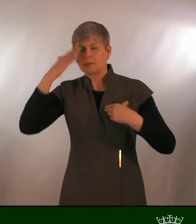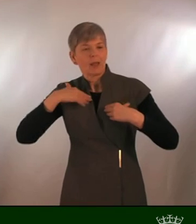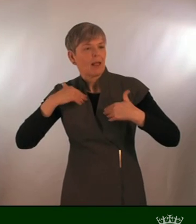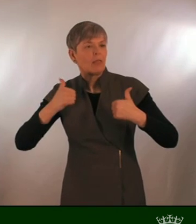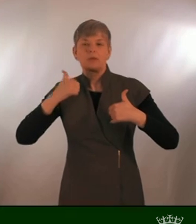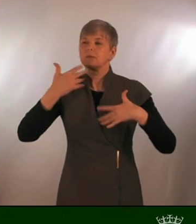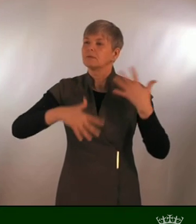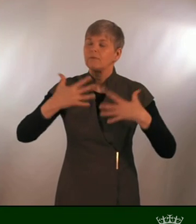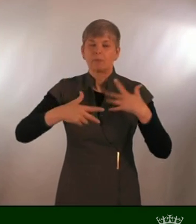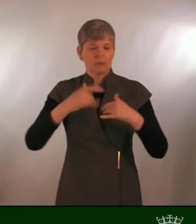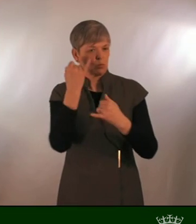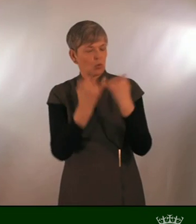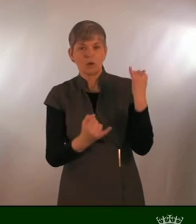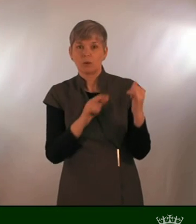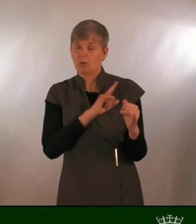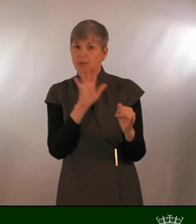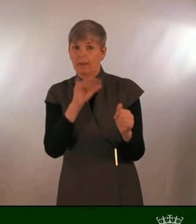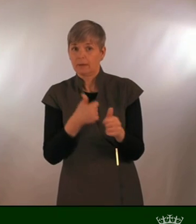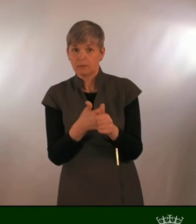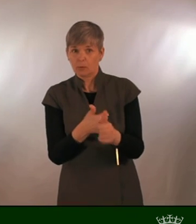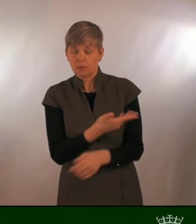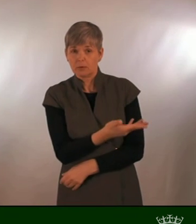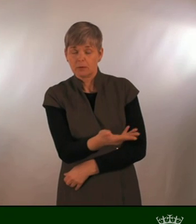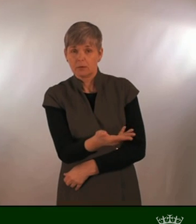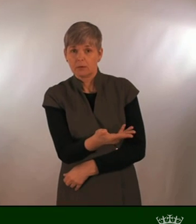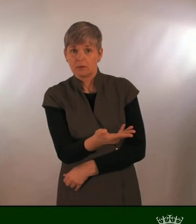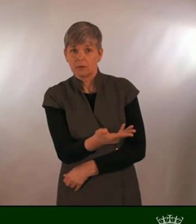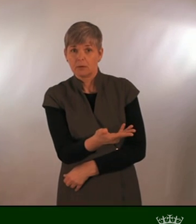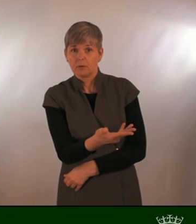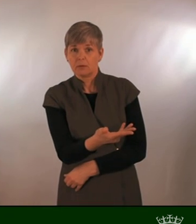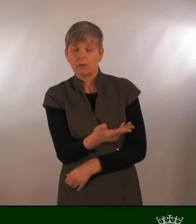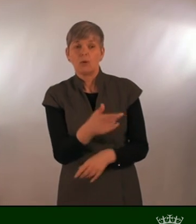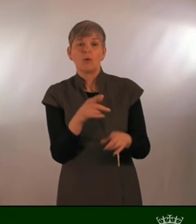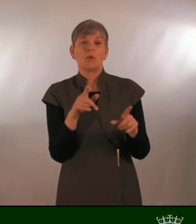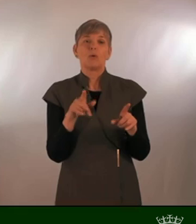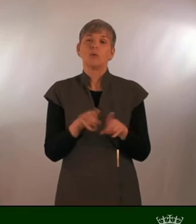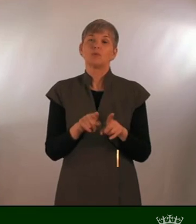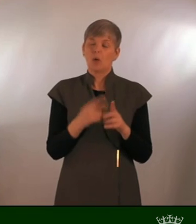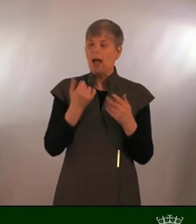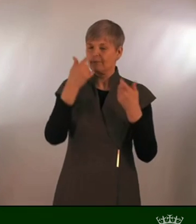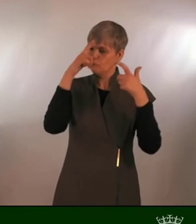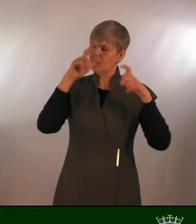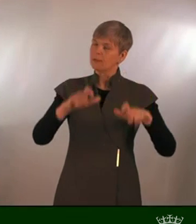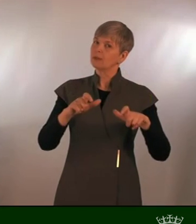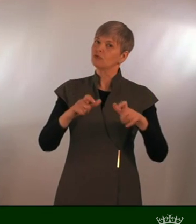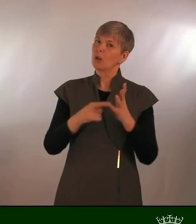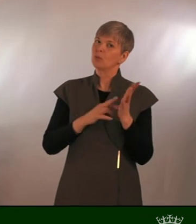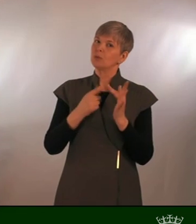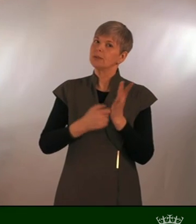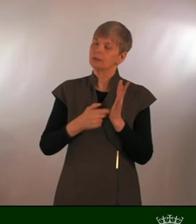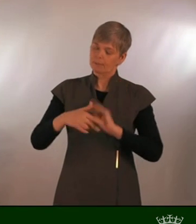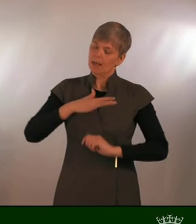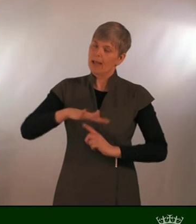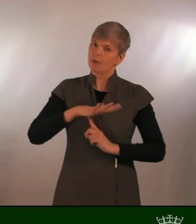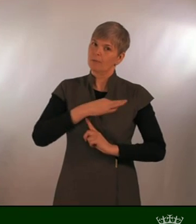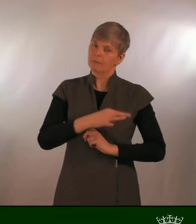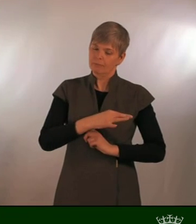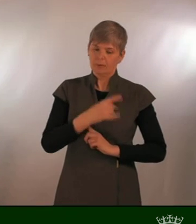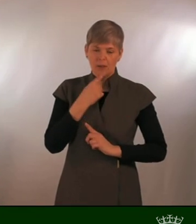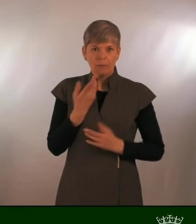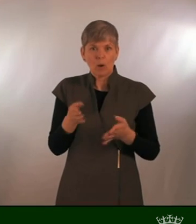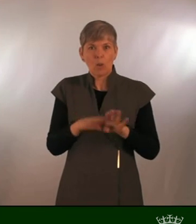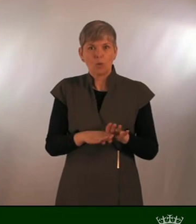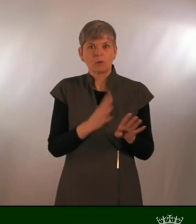It has also meant a reduction from 24 to 10 beds in our residential unit in my constituency, and the loss of 50 jobs.